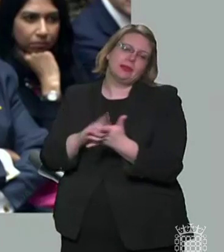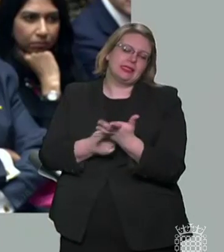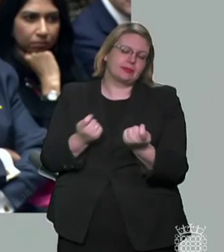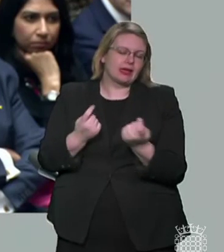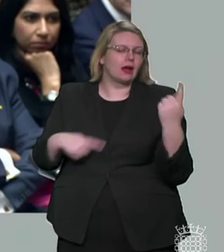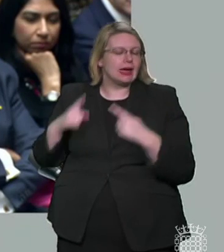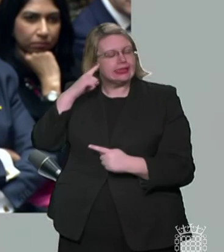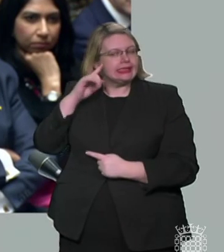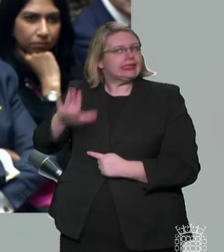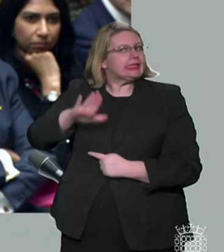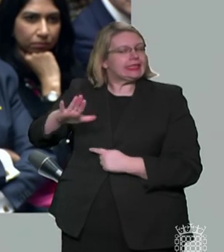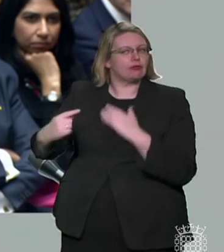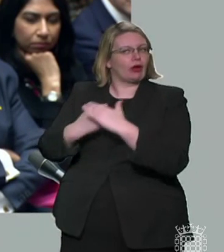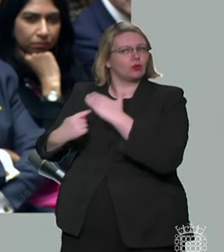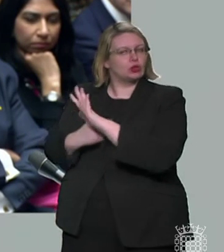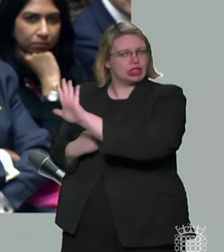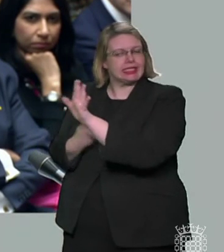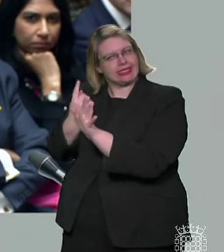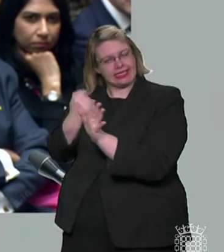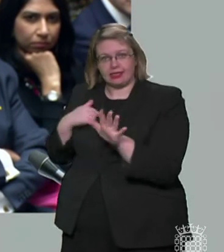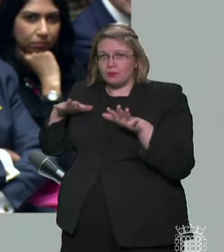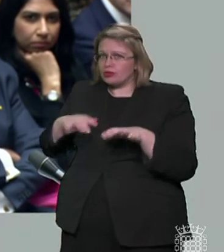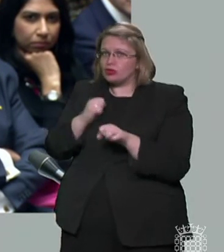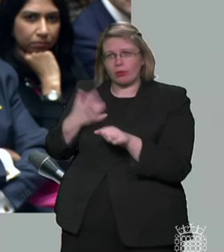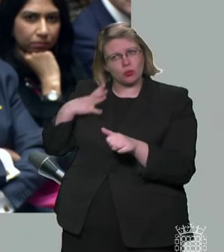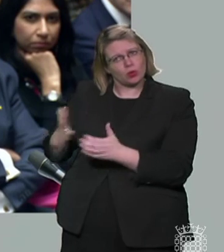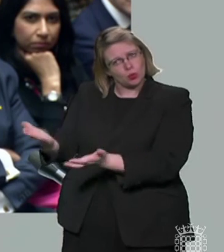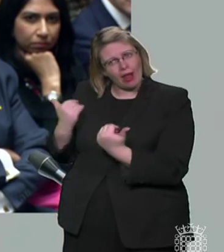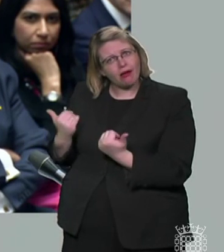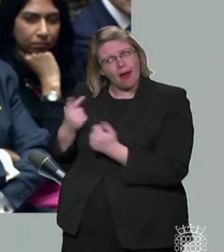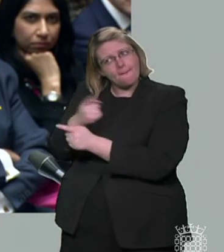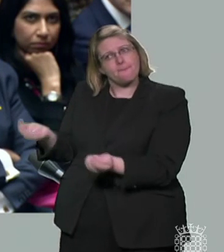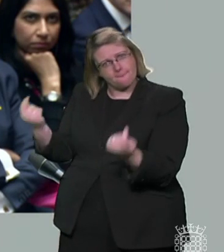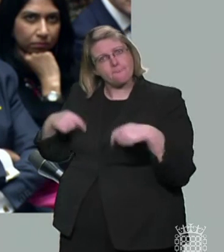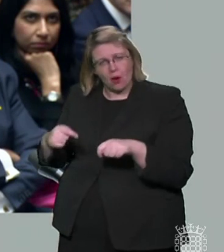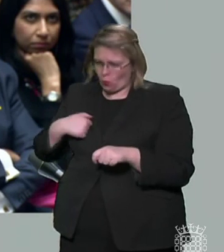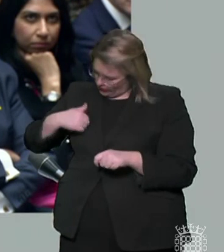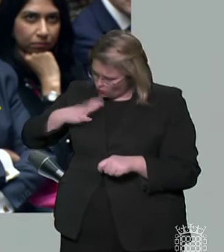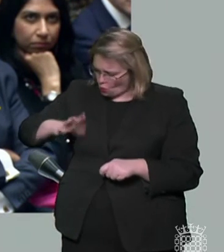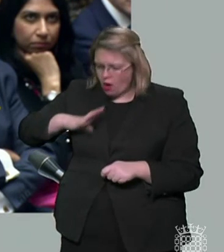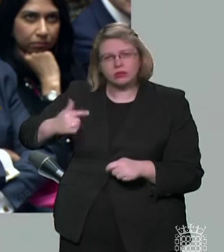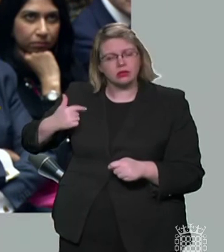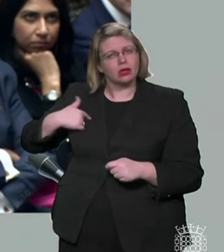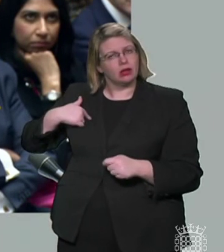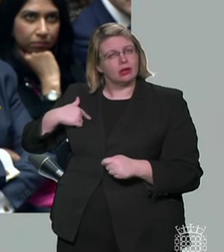The Government want to do everything we can to welcome them and that is indeed what we are doing.